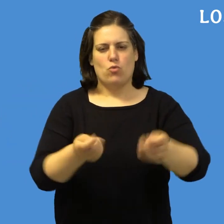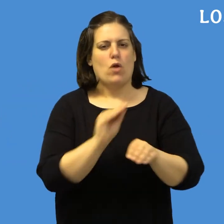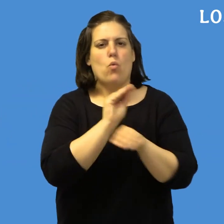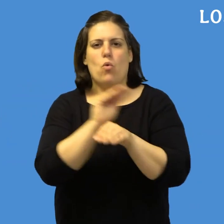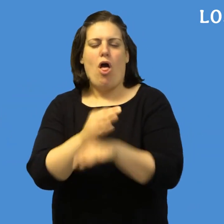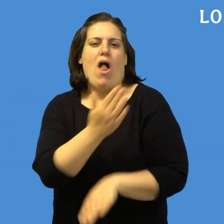cuidar